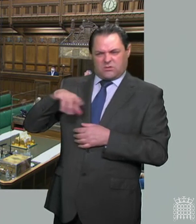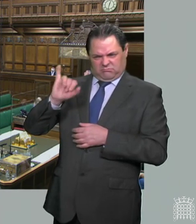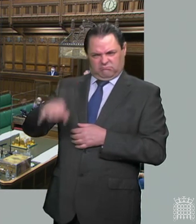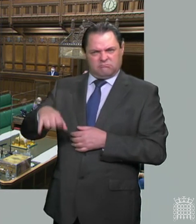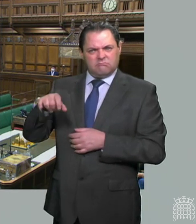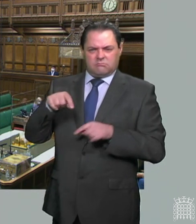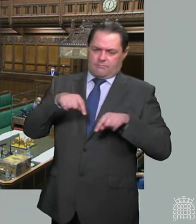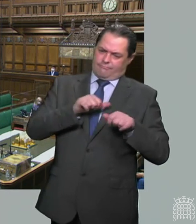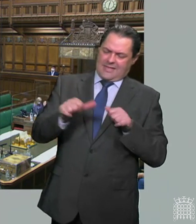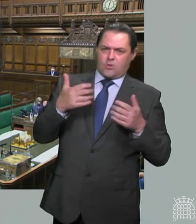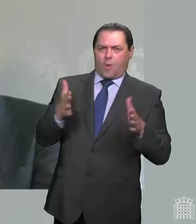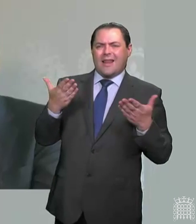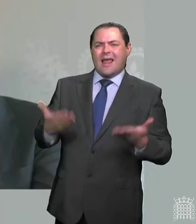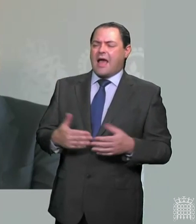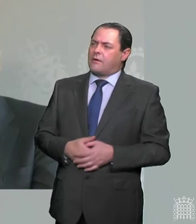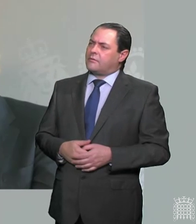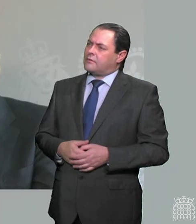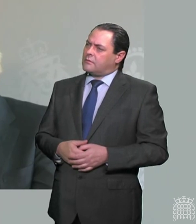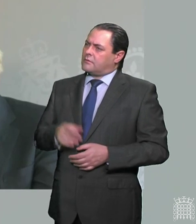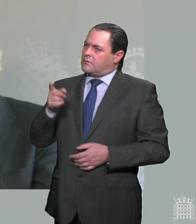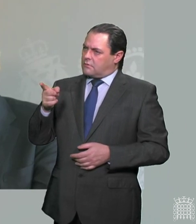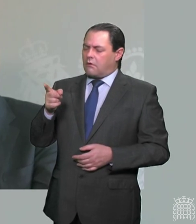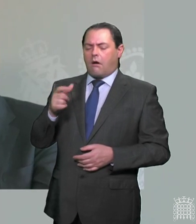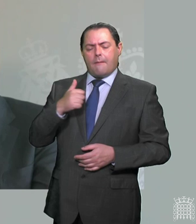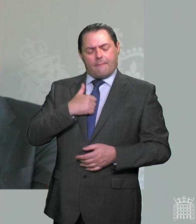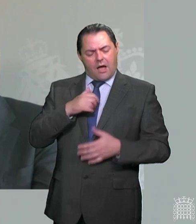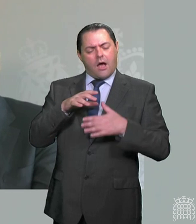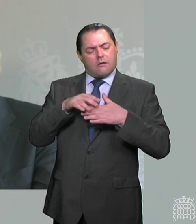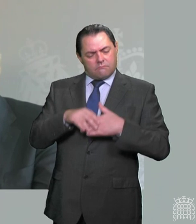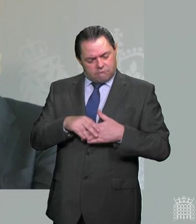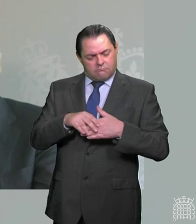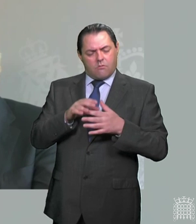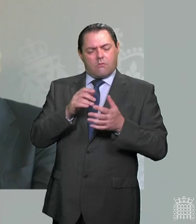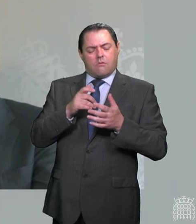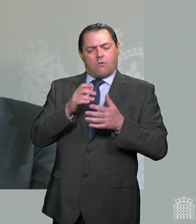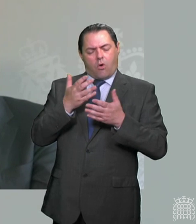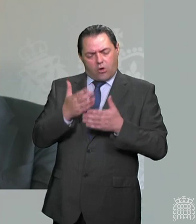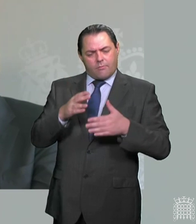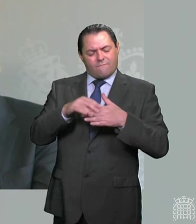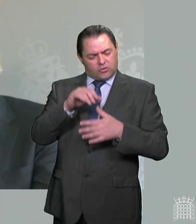That is spot on—my honourable Friend is completely right.